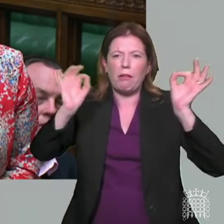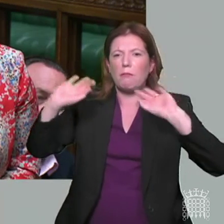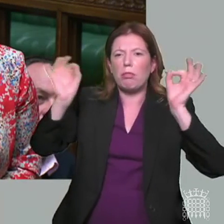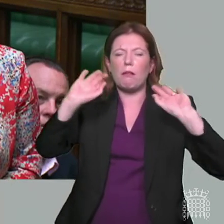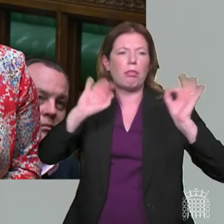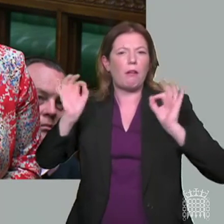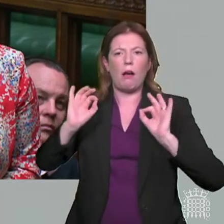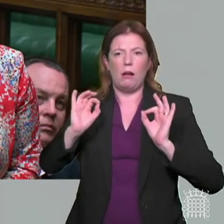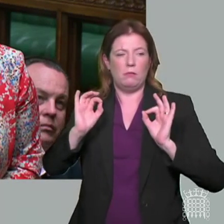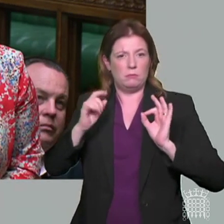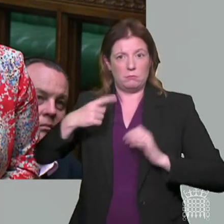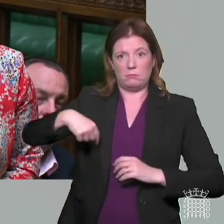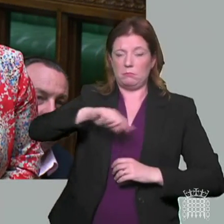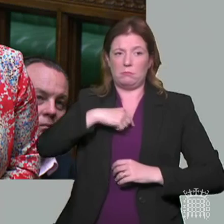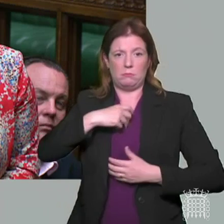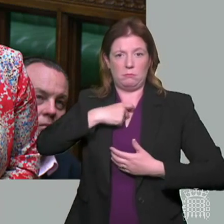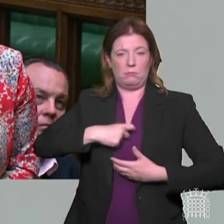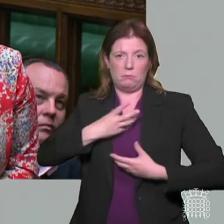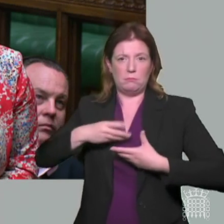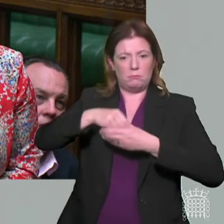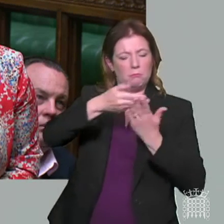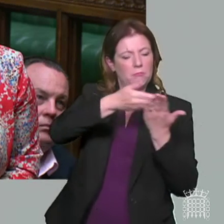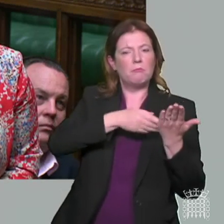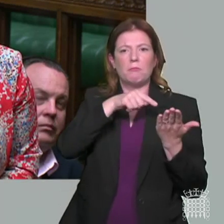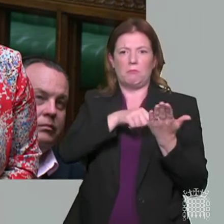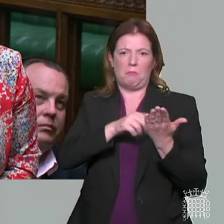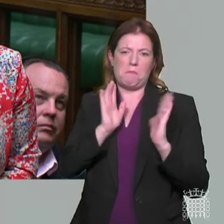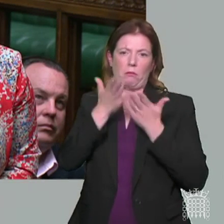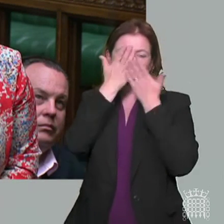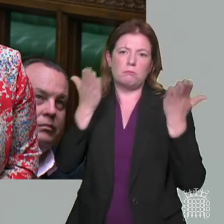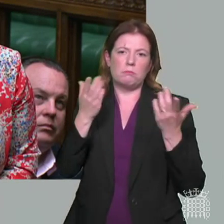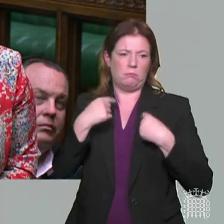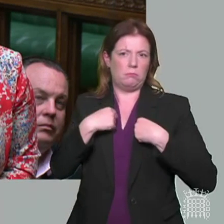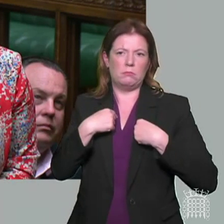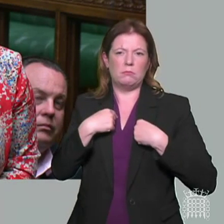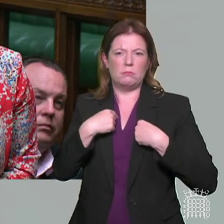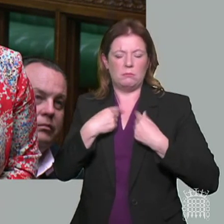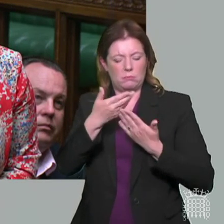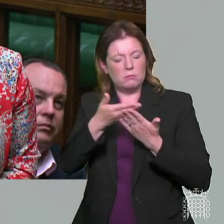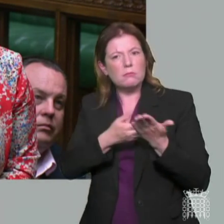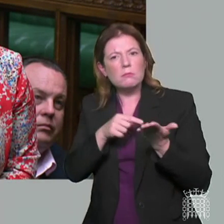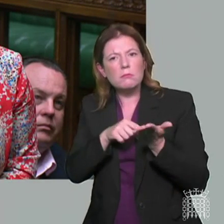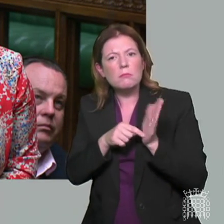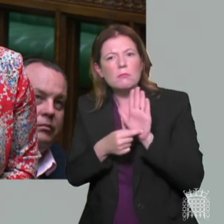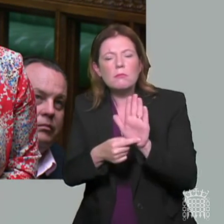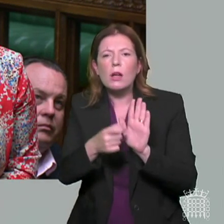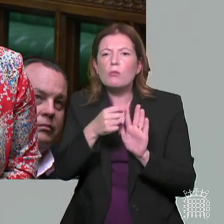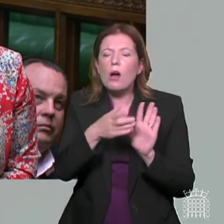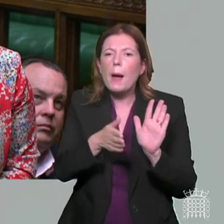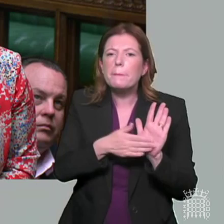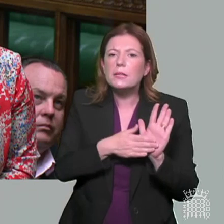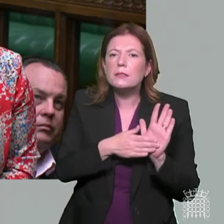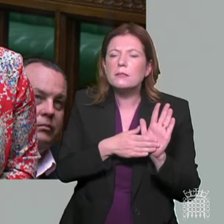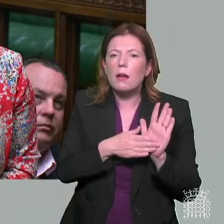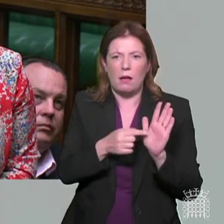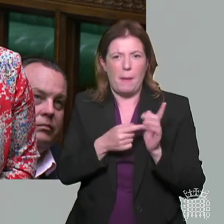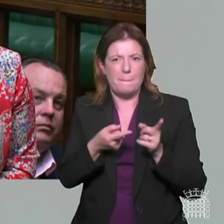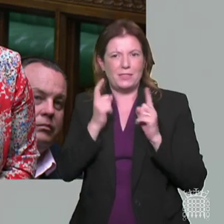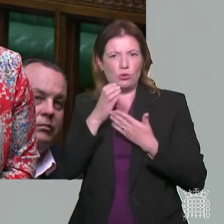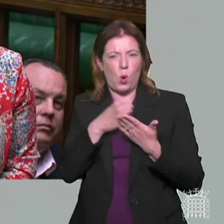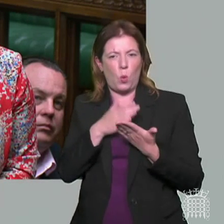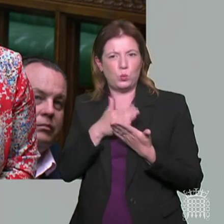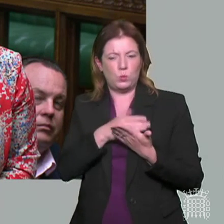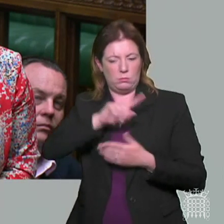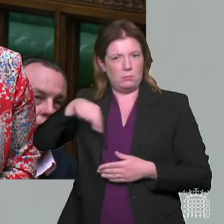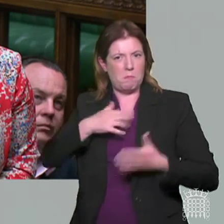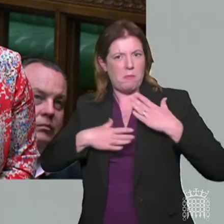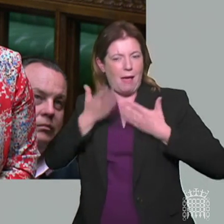The precious principles of public life enshrined in this document…must be honoured at all times”.Those are the Prime Minister’s own words from the ministerial code.